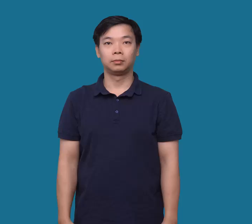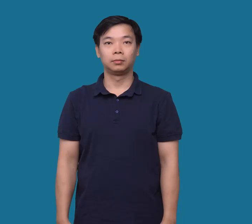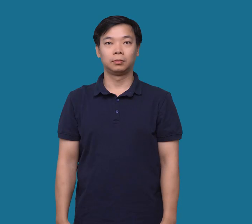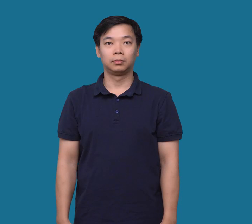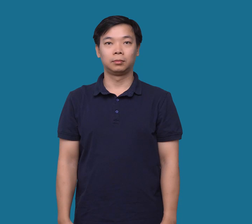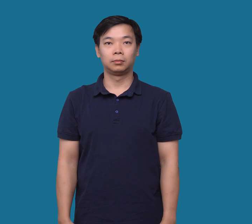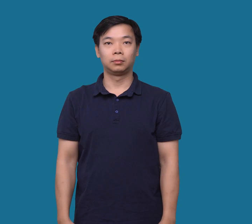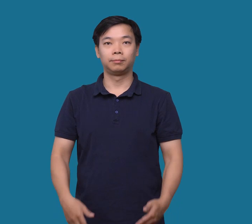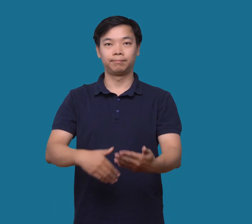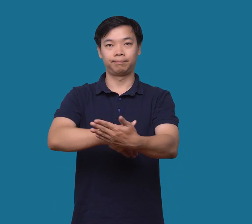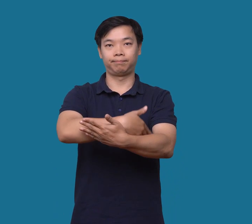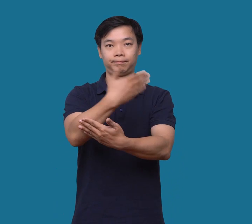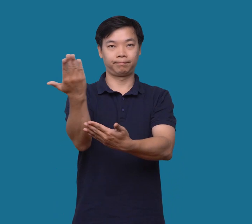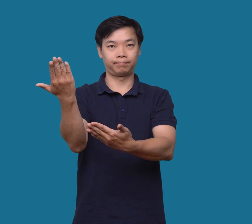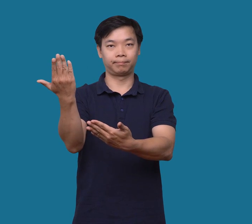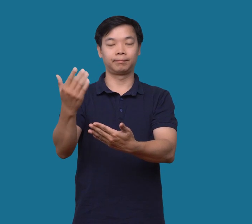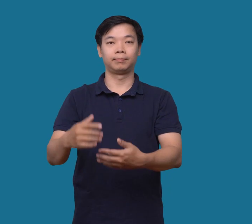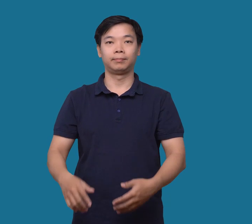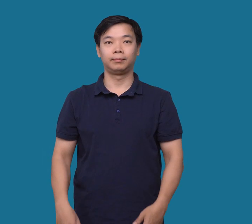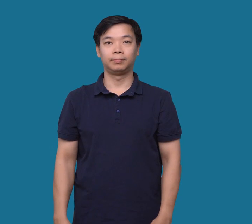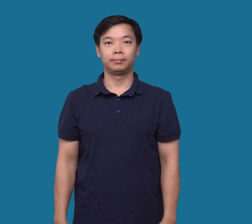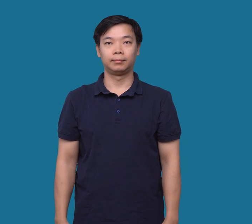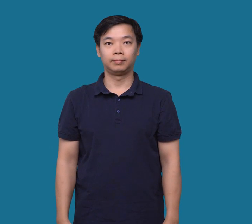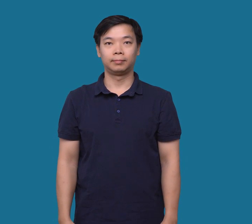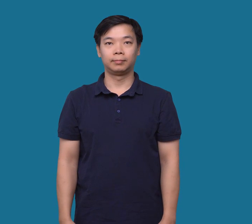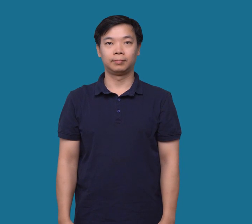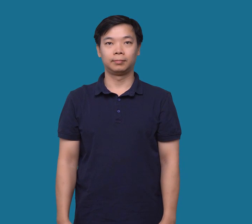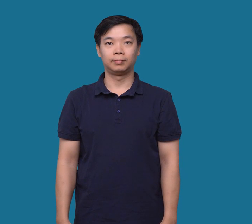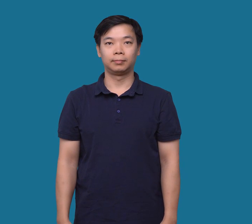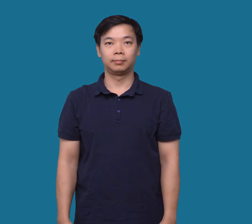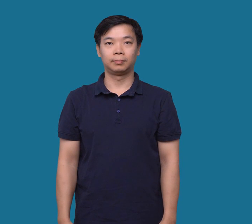tờ báo